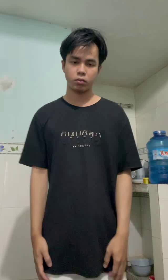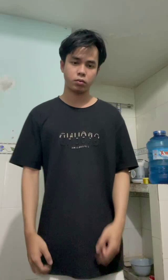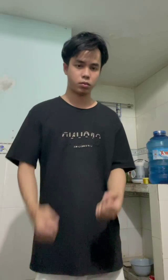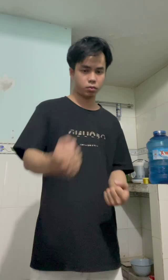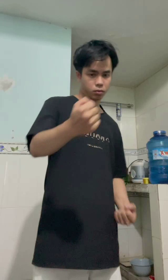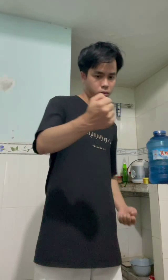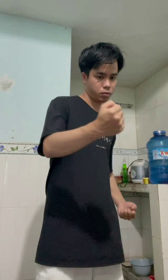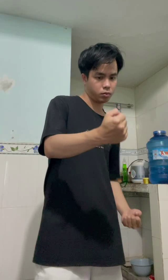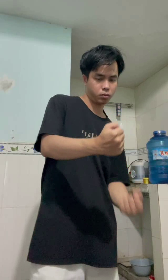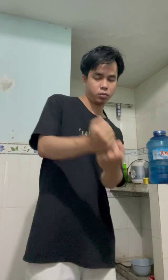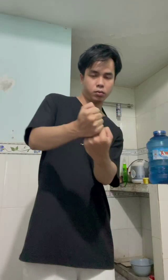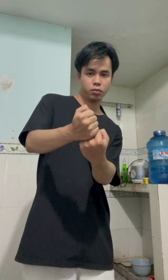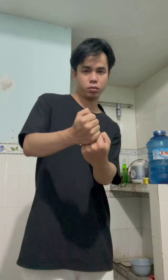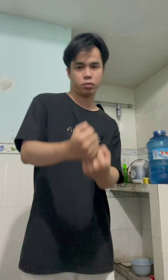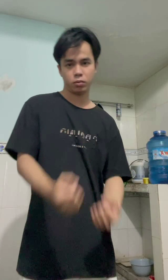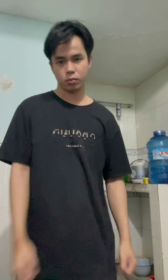ho tro